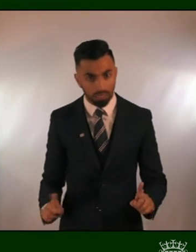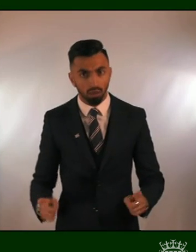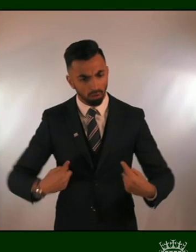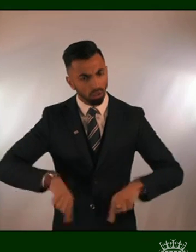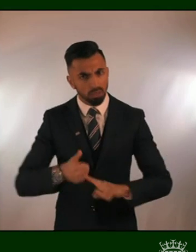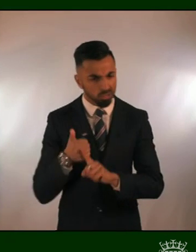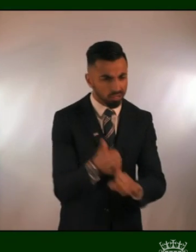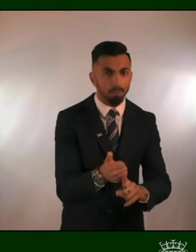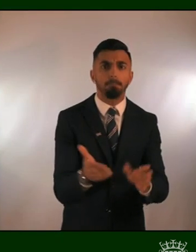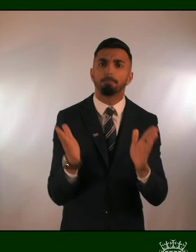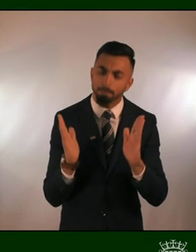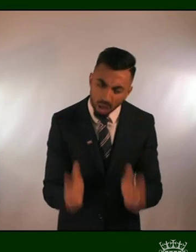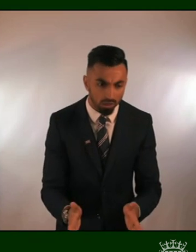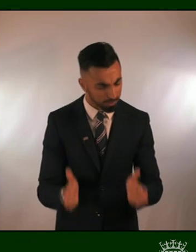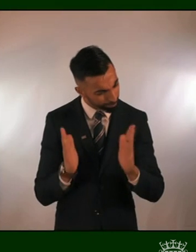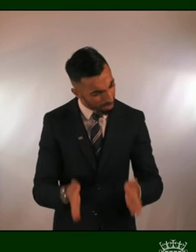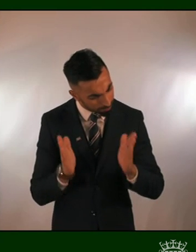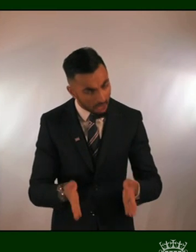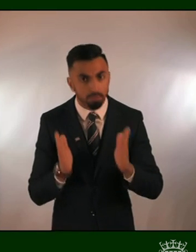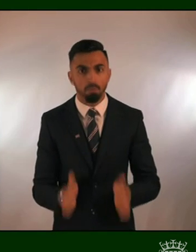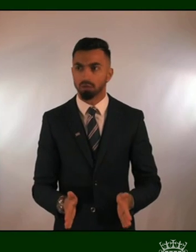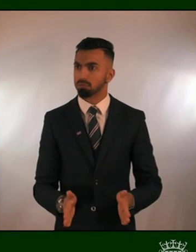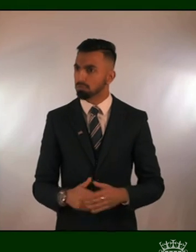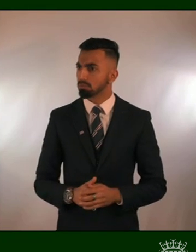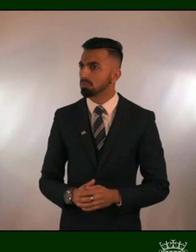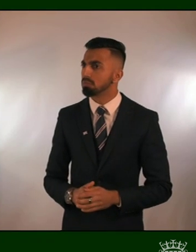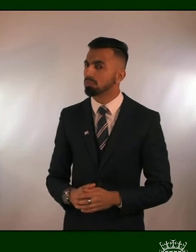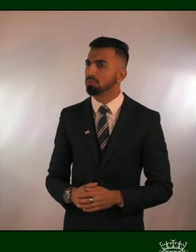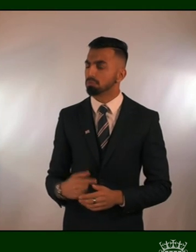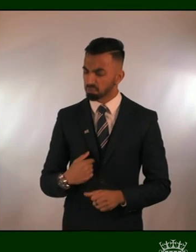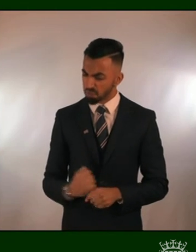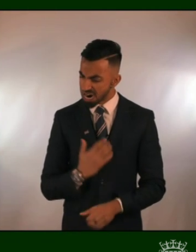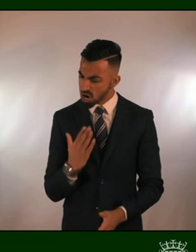We will make sure our safety net remains strong enough to fall back on.